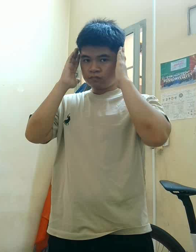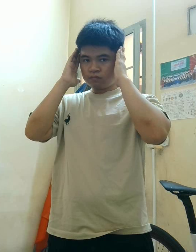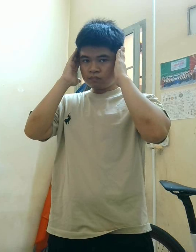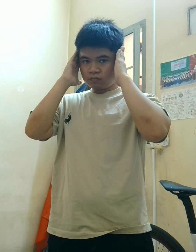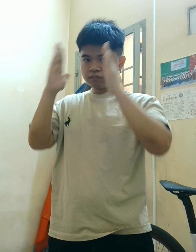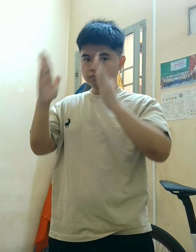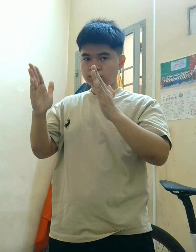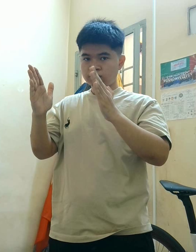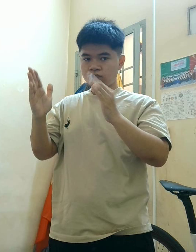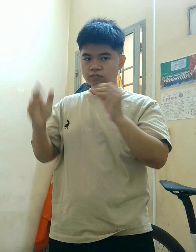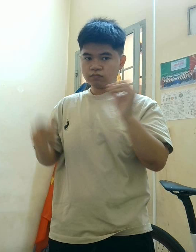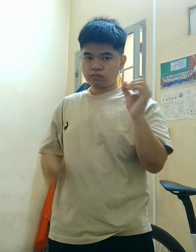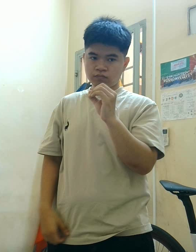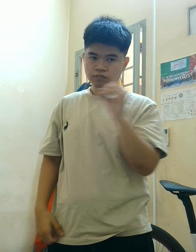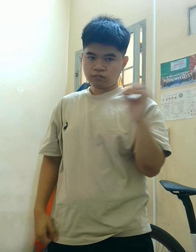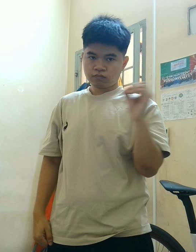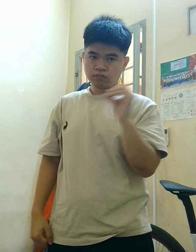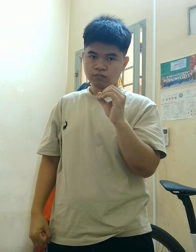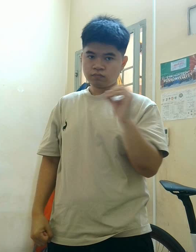khong quan tam